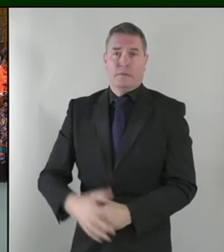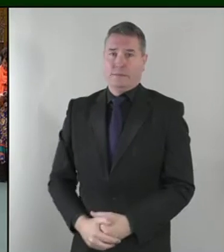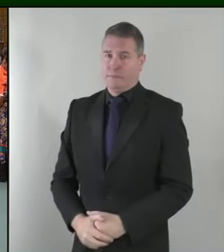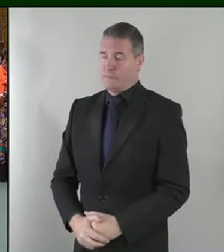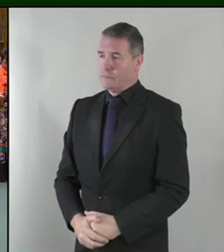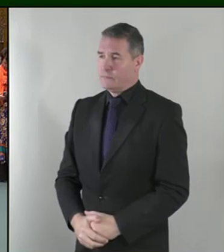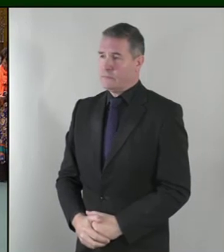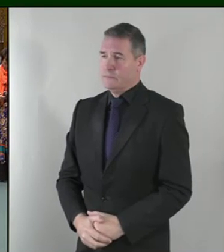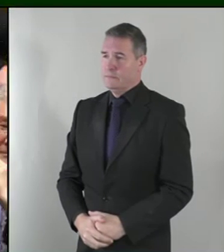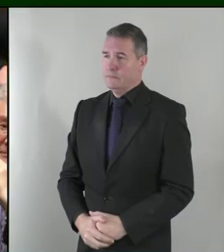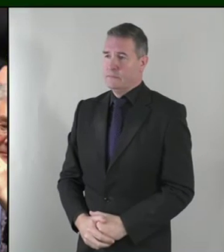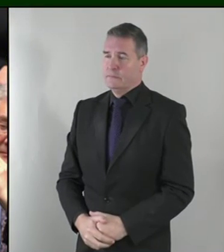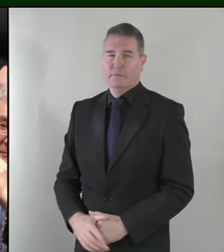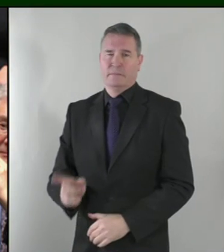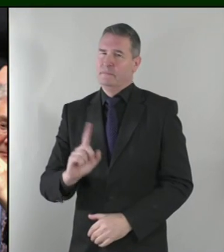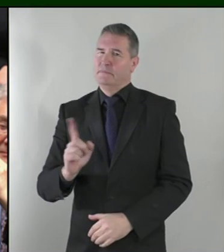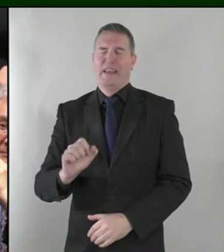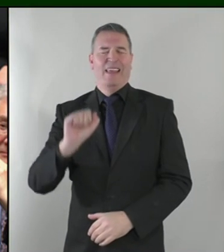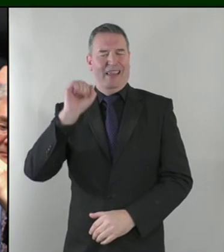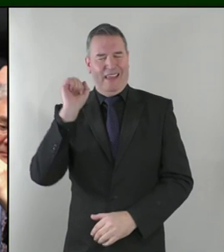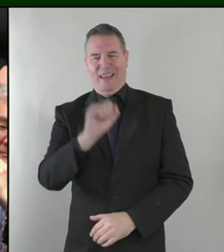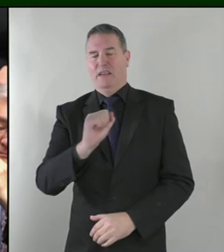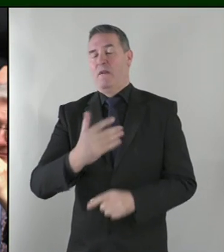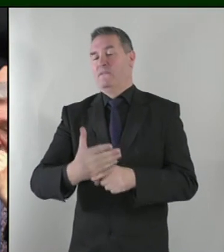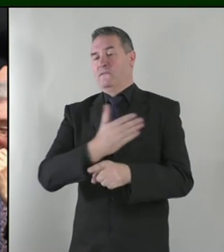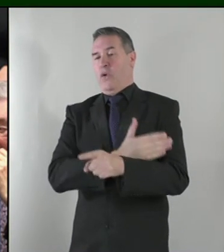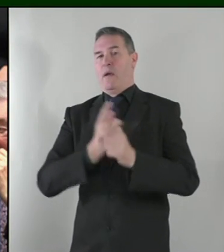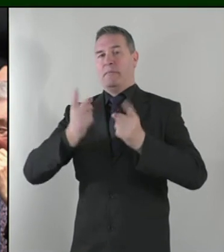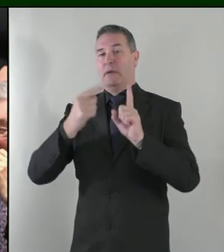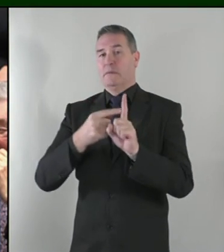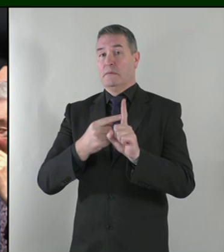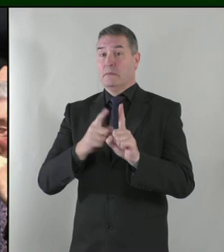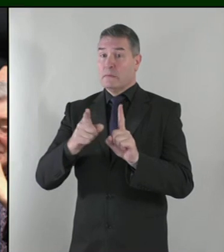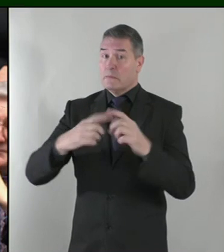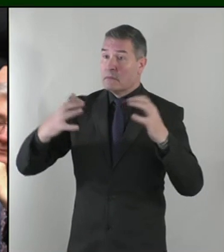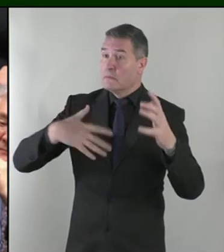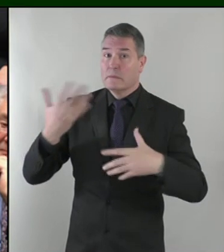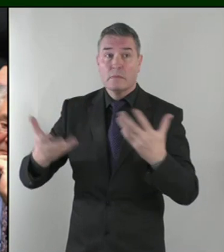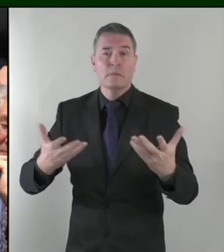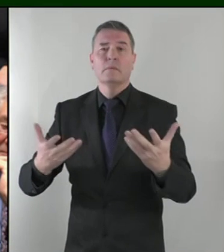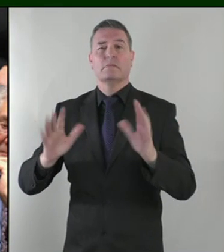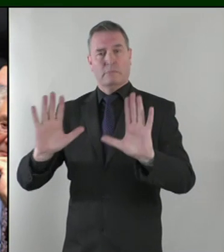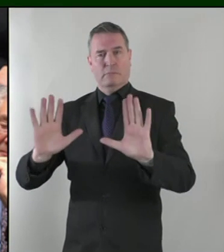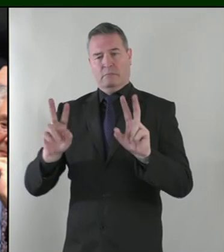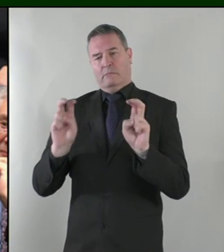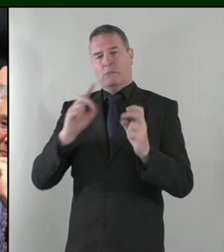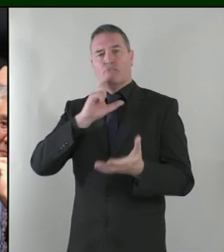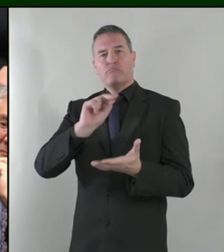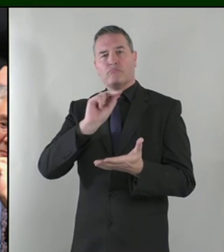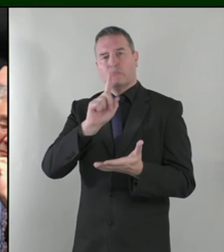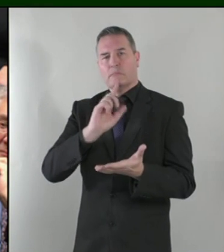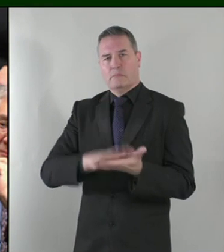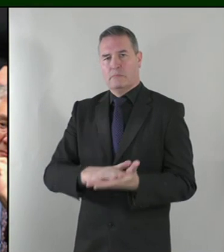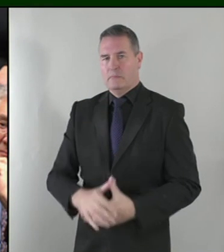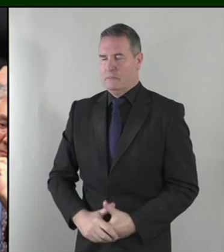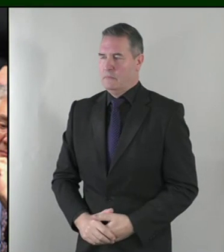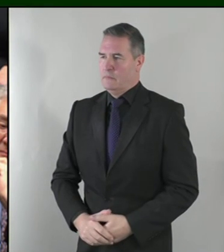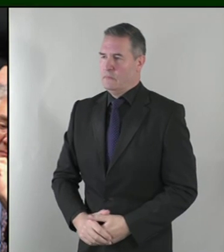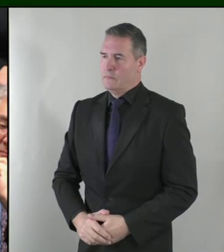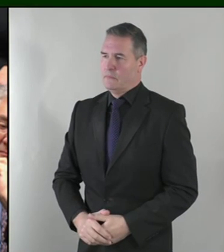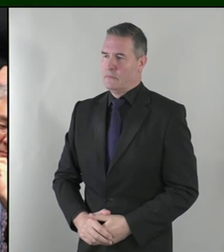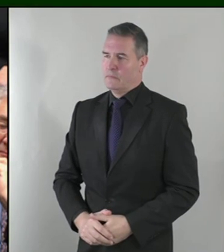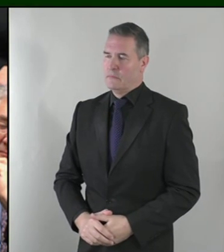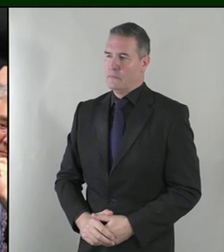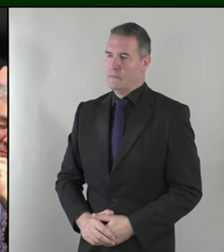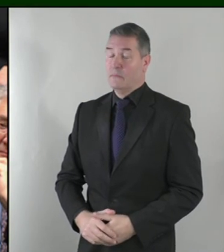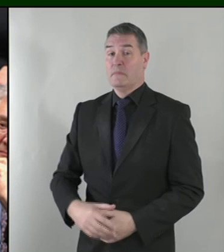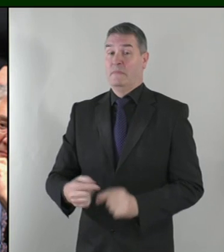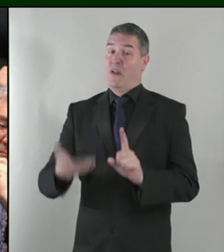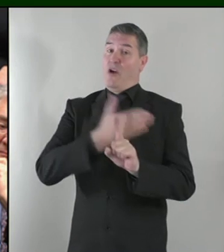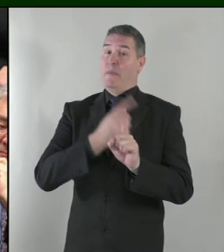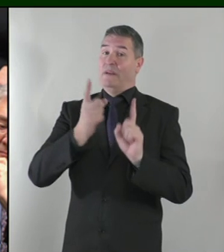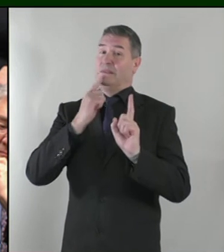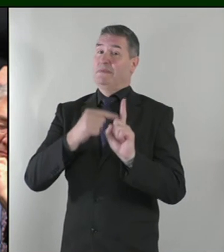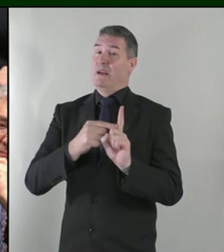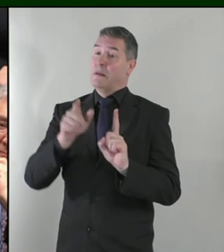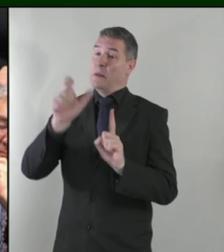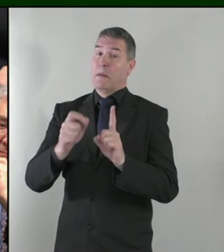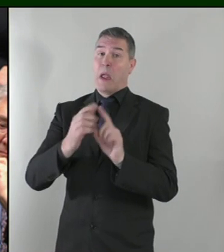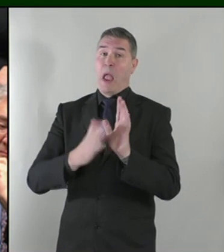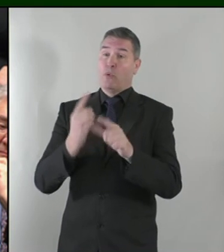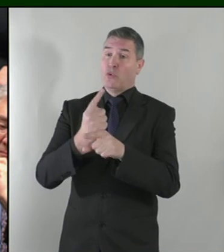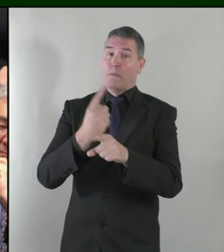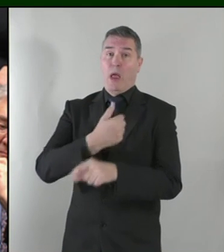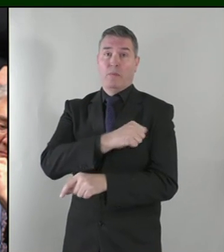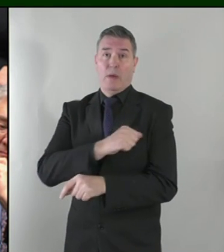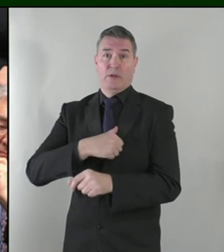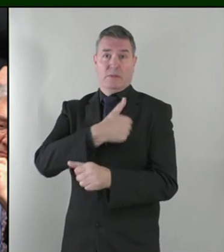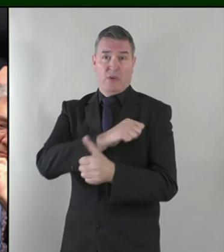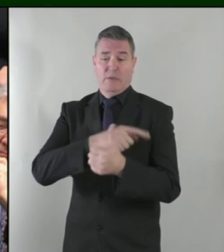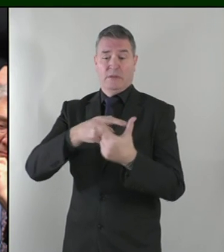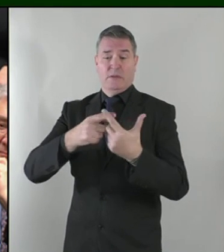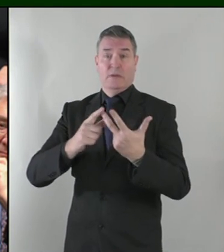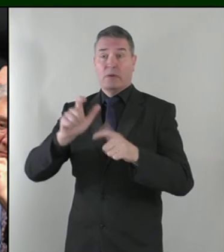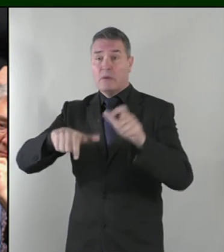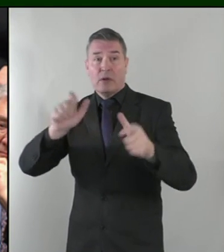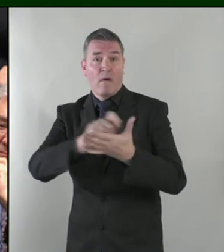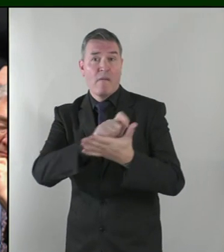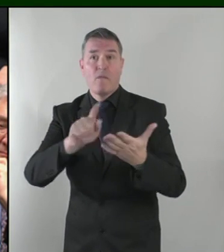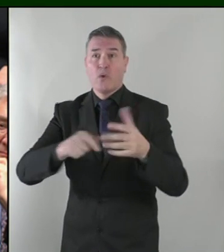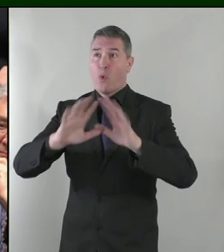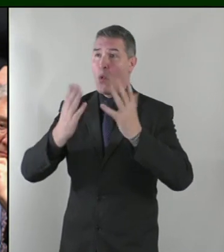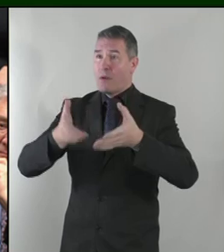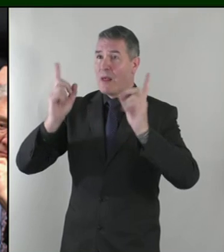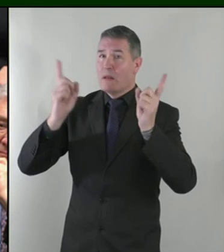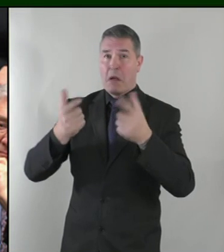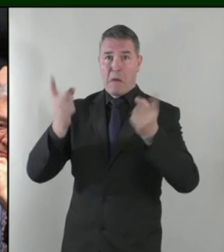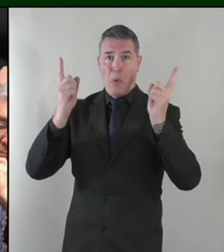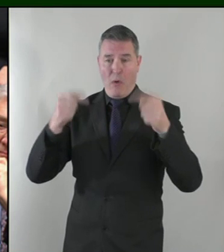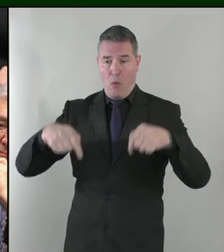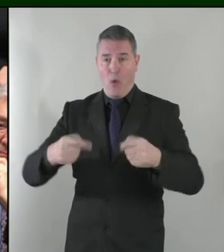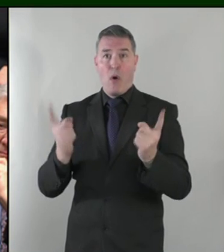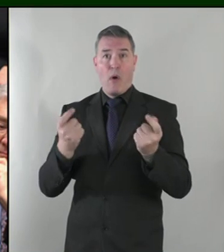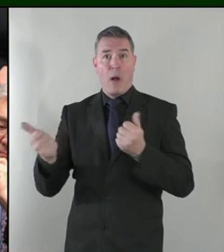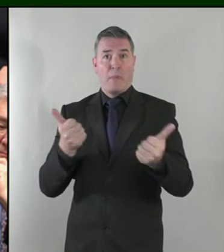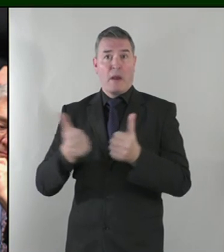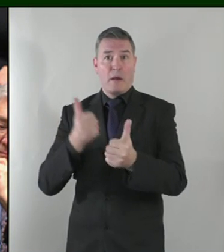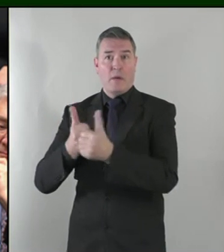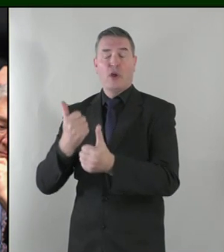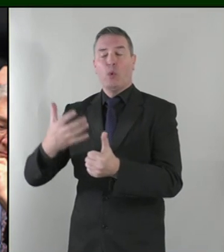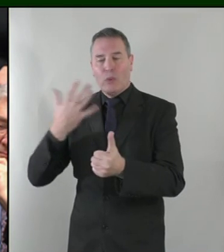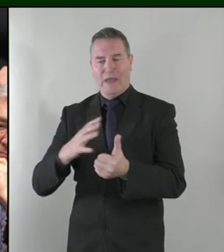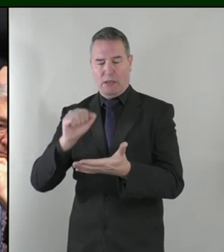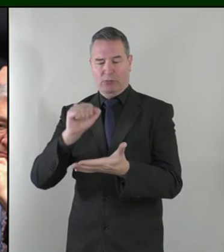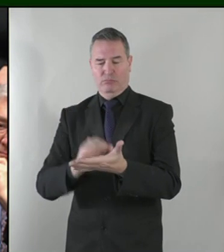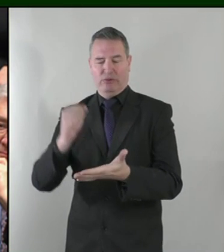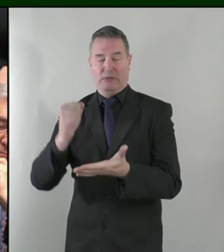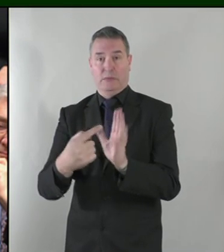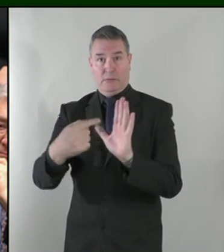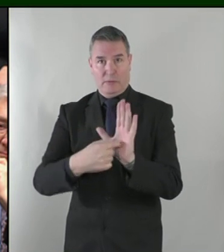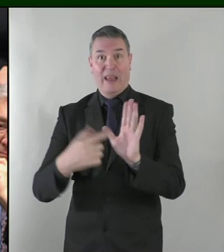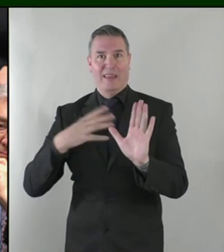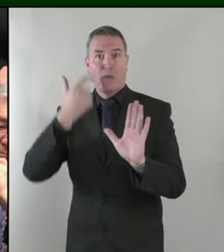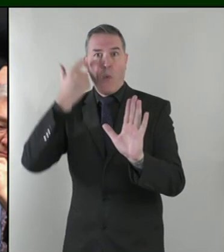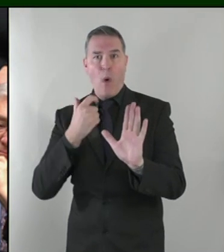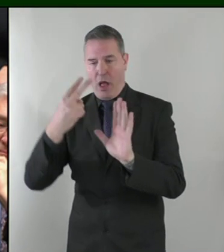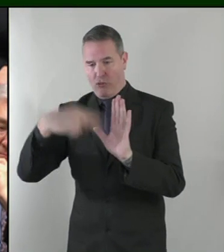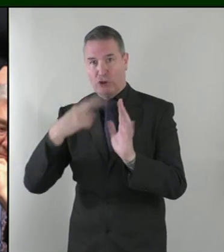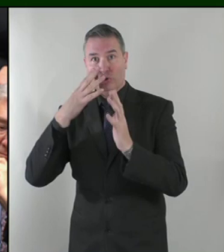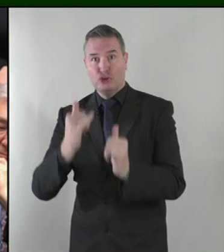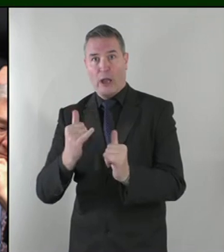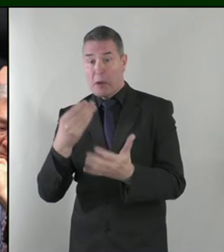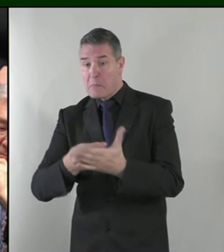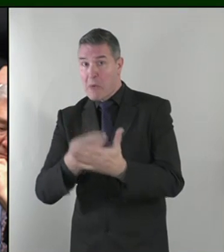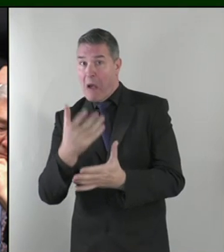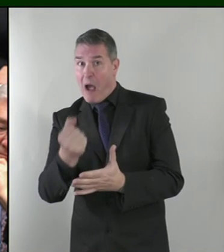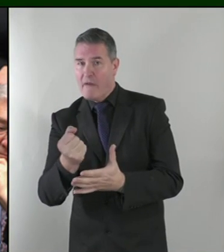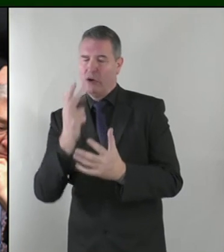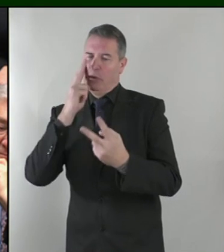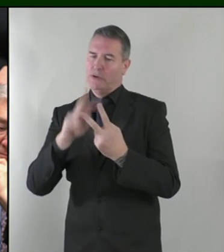The Prime Minister’s former Minister said: “My advice to”— Well, Government Members may not like it, but I am going to read it: “My advice to anybody to whom Boris is making promises—whether it is voters, world leaders, ministers, employees or…family members—is to get it in writing, get a lawyer to look at it and make sure the money is in the bank.”